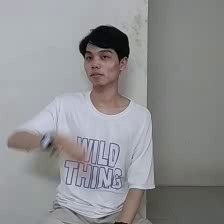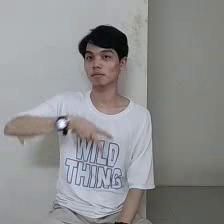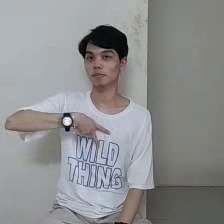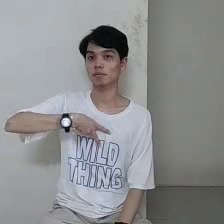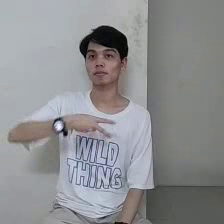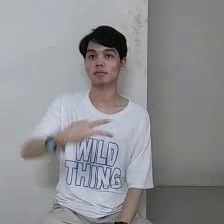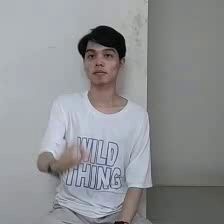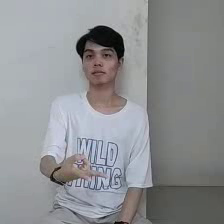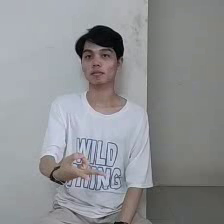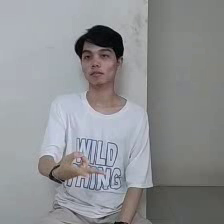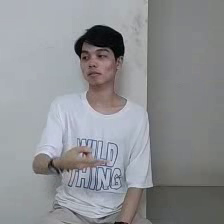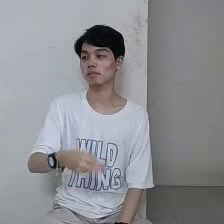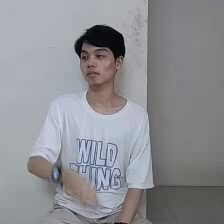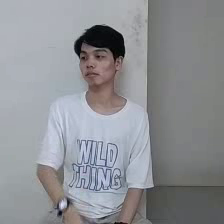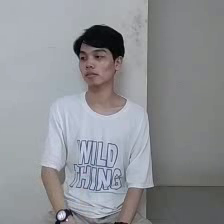Hy sinh